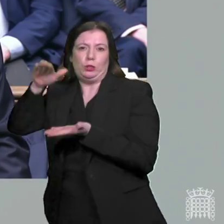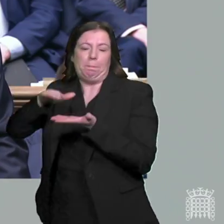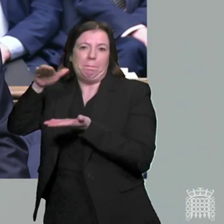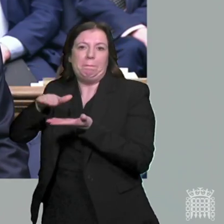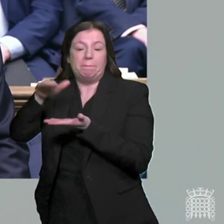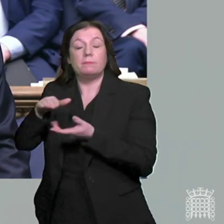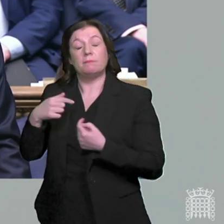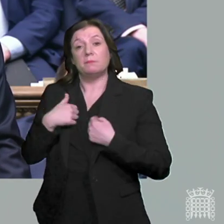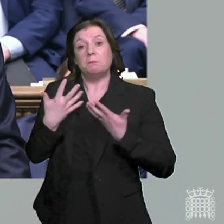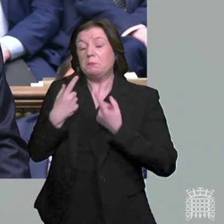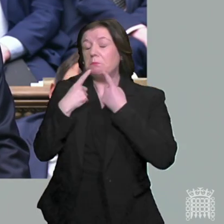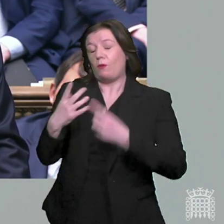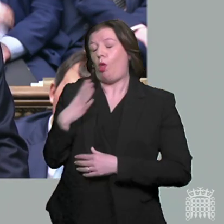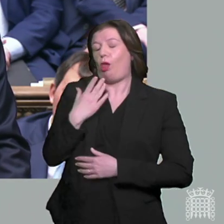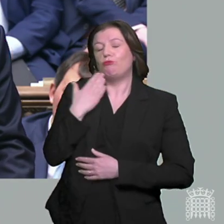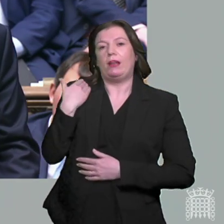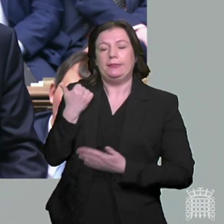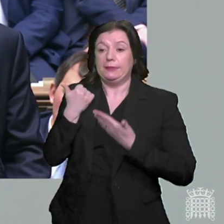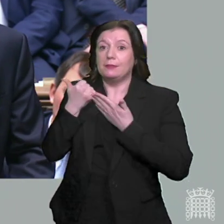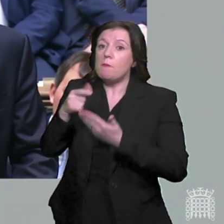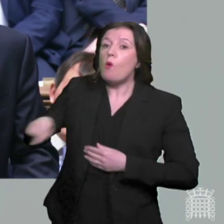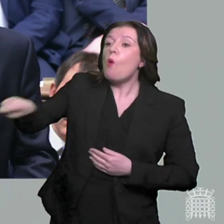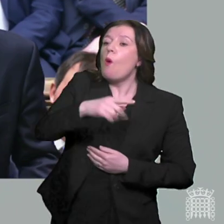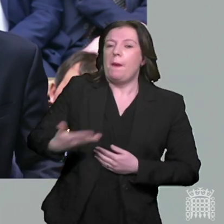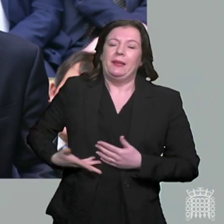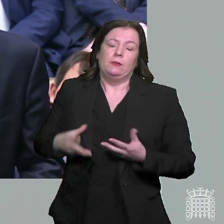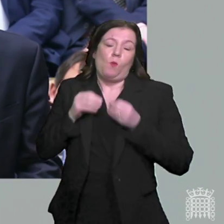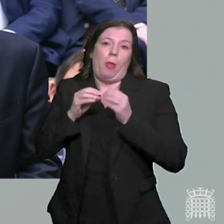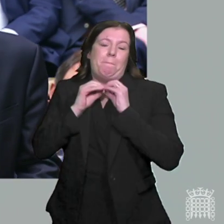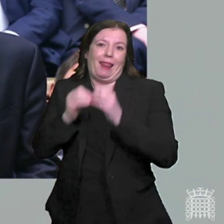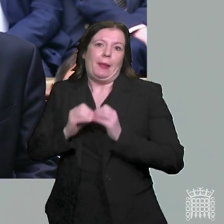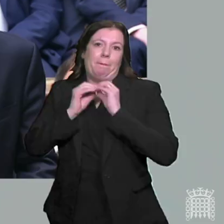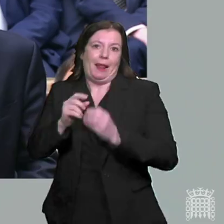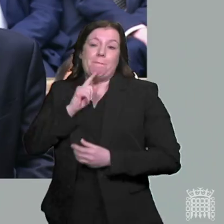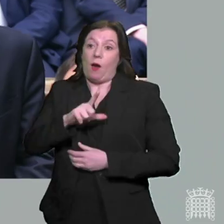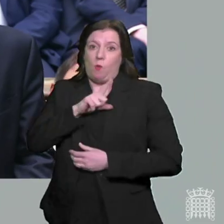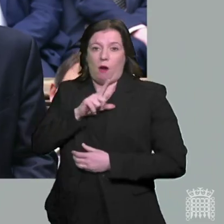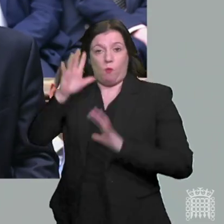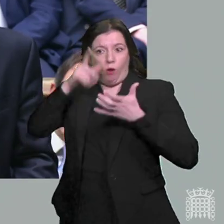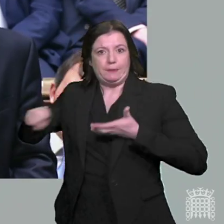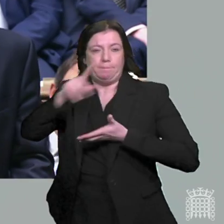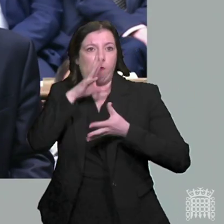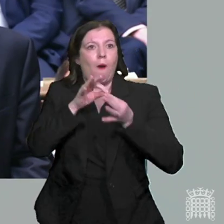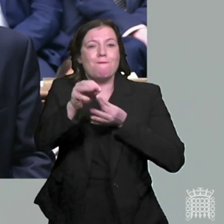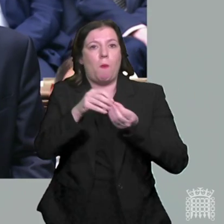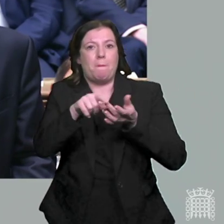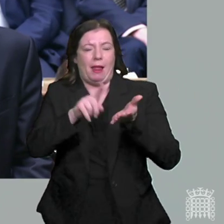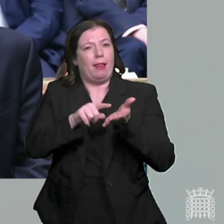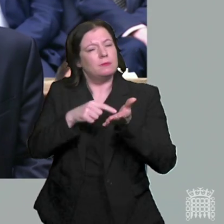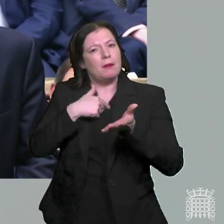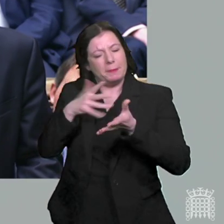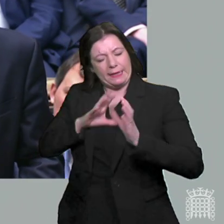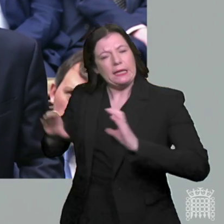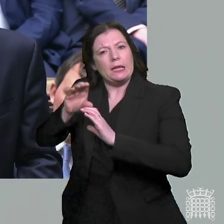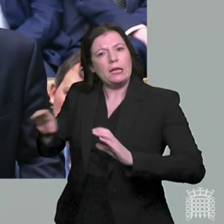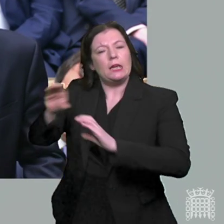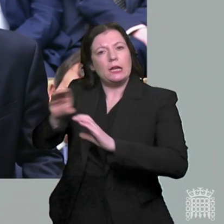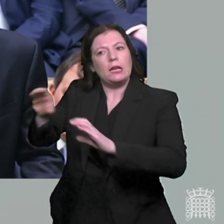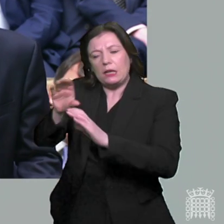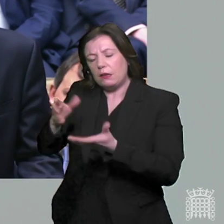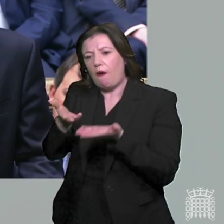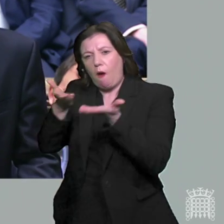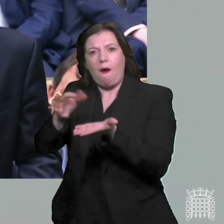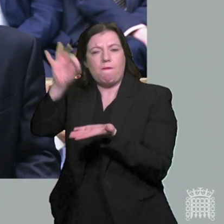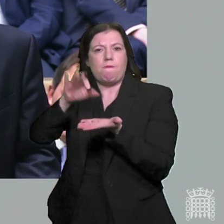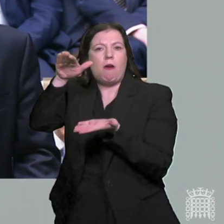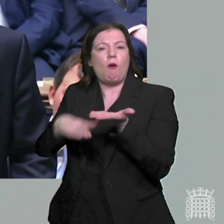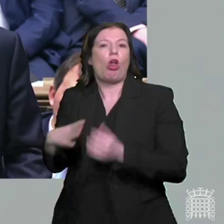We have already announced billions of support to help businesses reduce their energy bills through the energy bills relief scheme and the energy bills discount scheme.